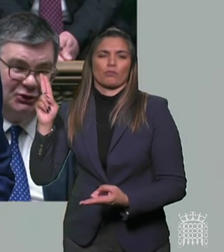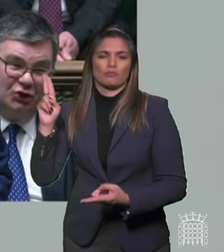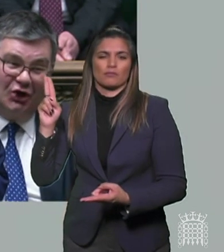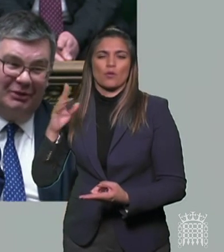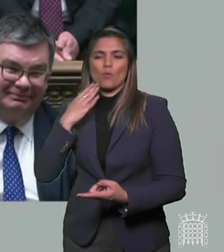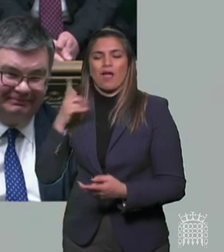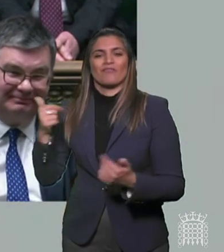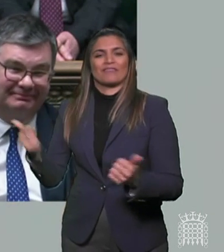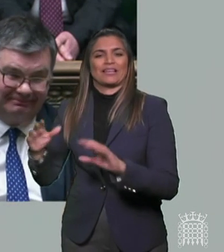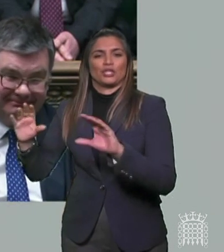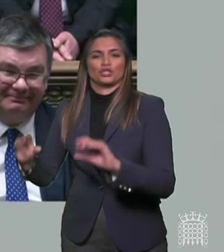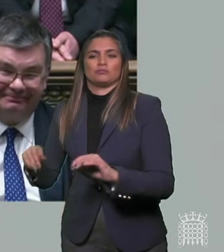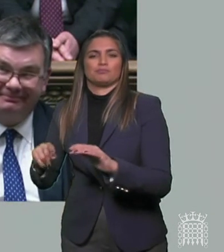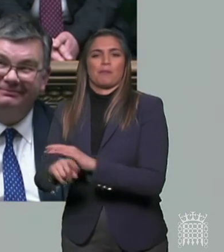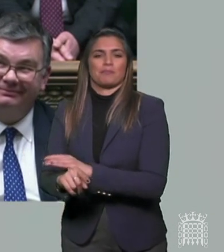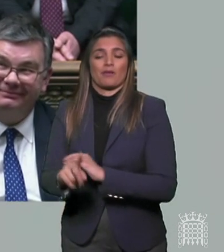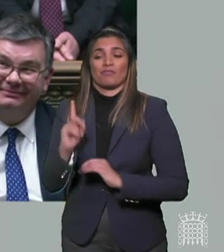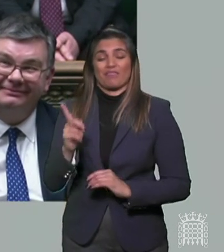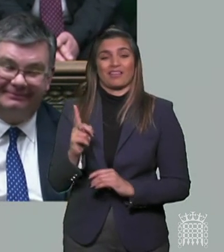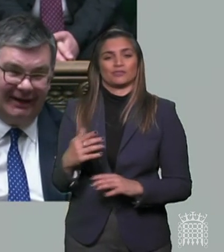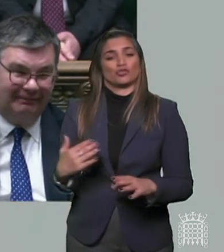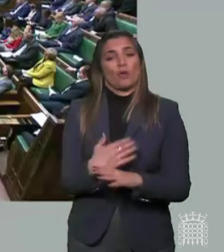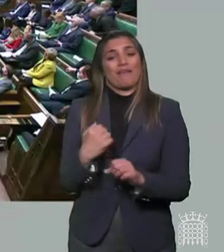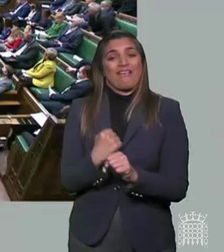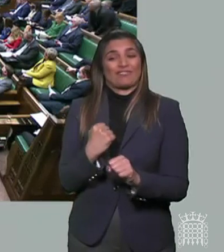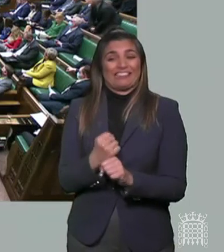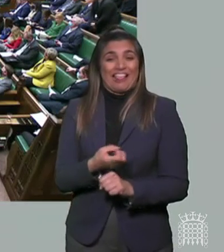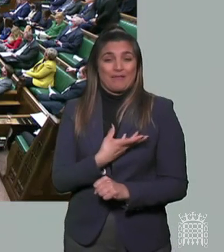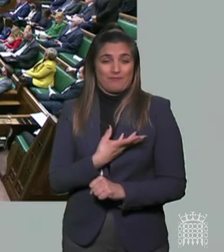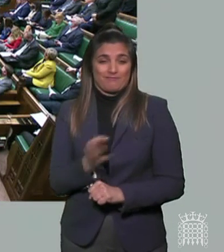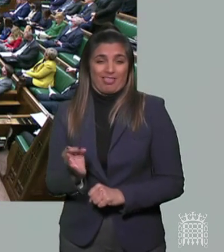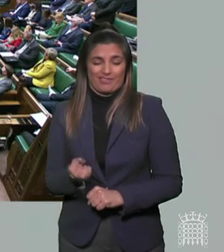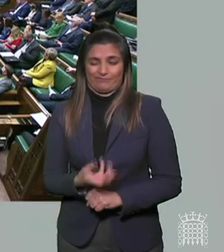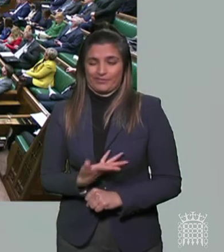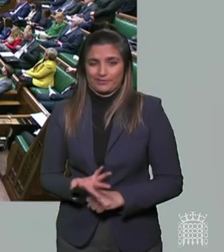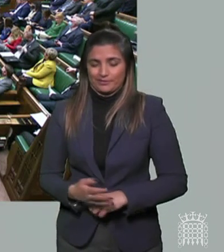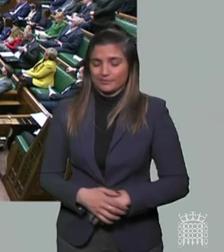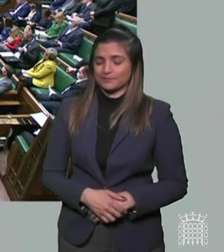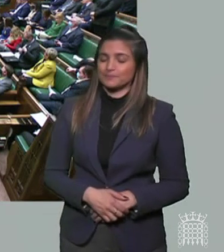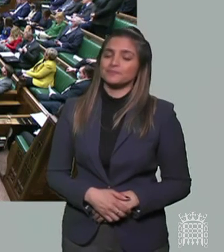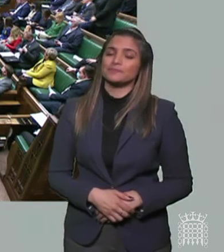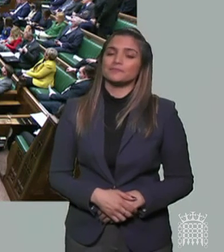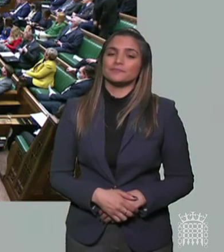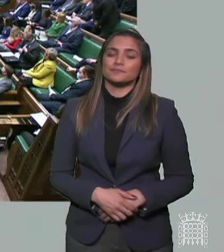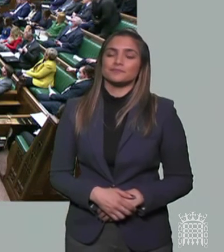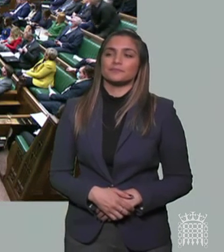That is the jobs guarantee you get with Labour.